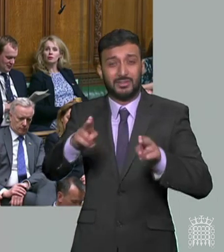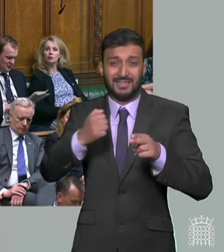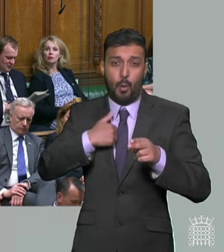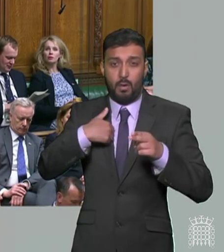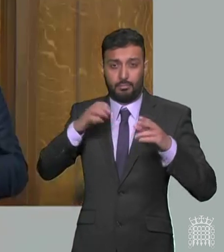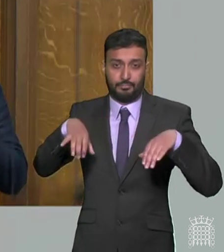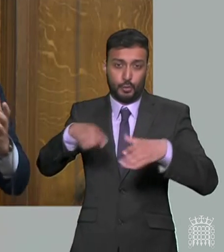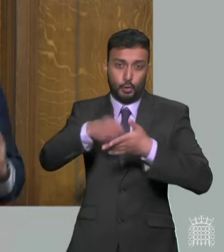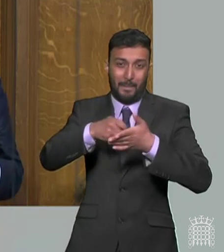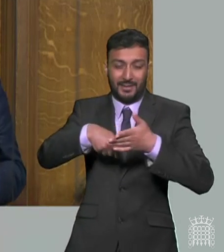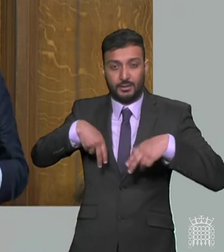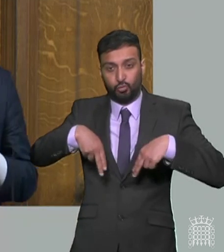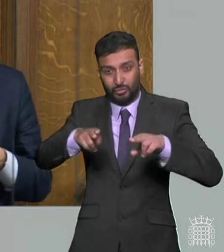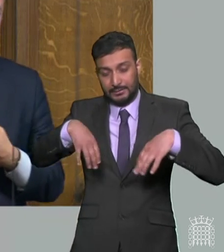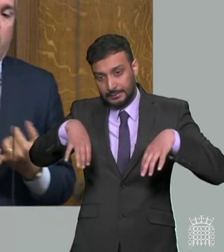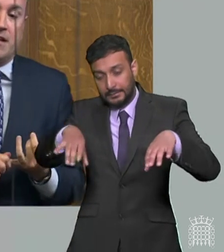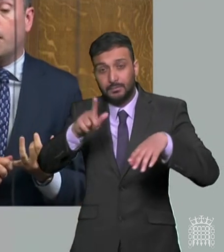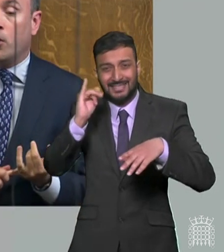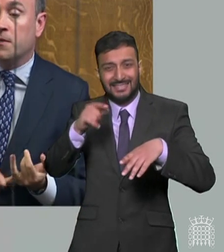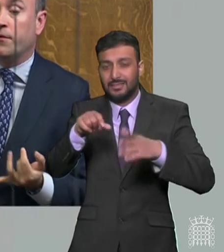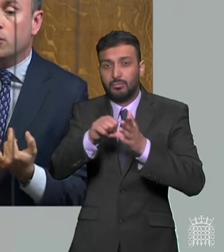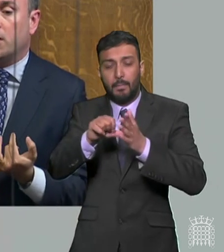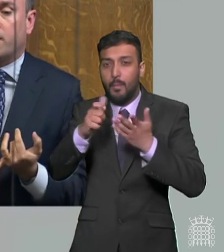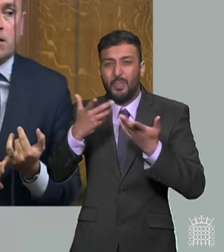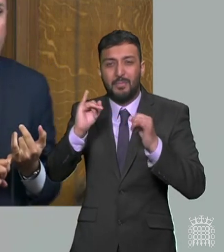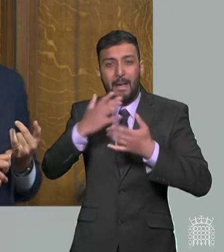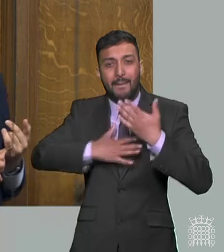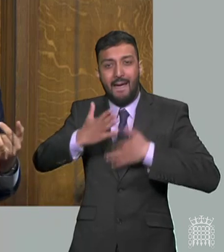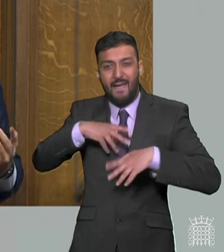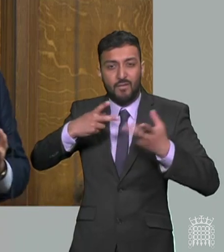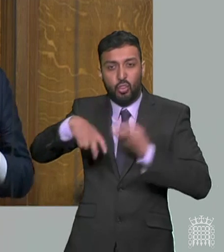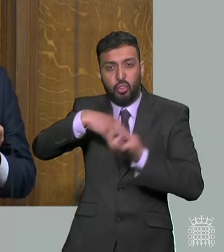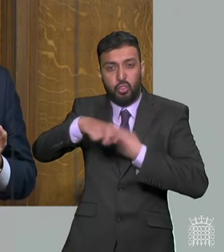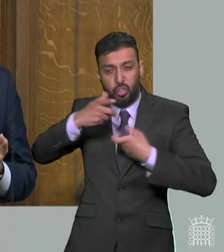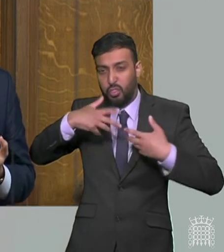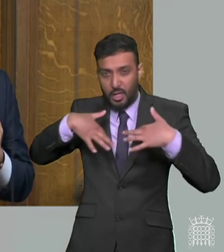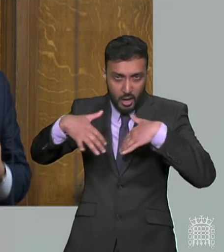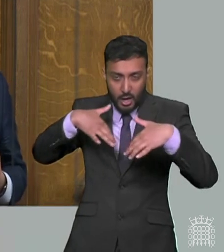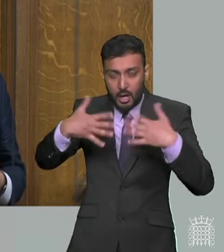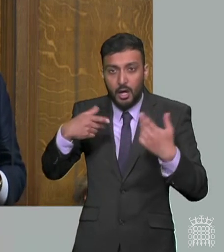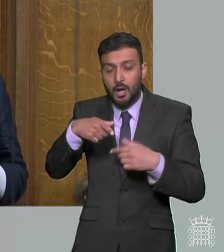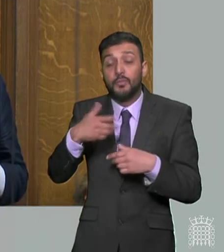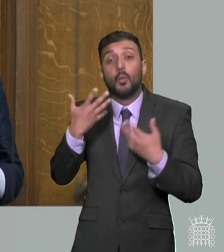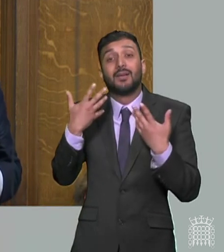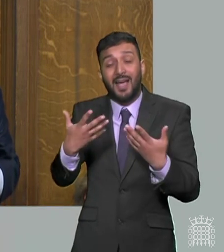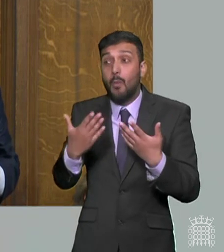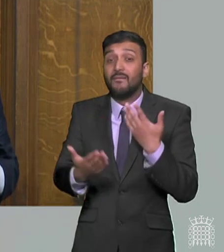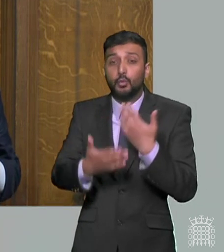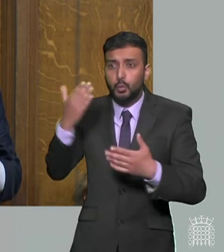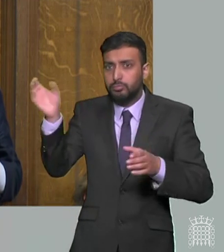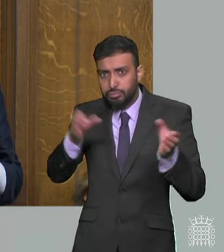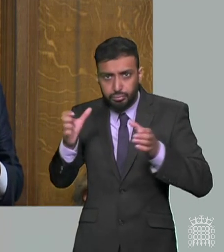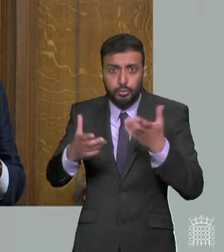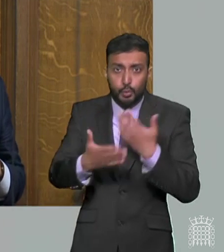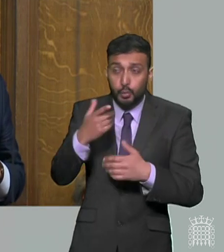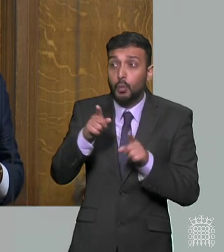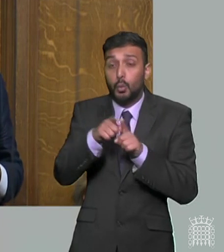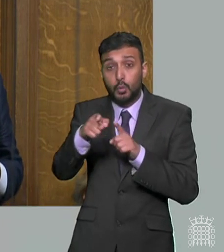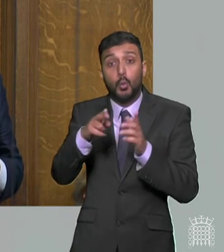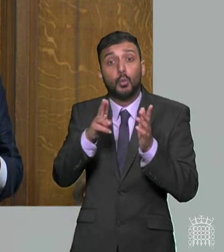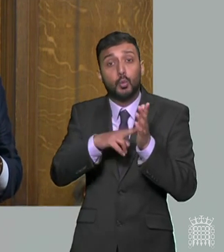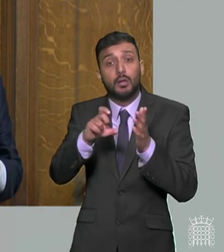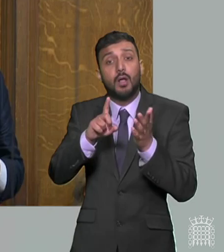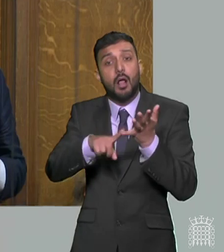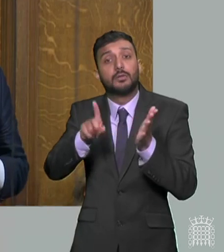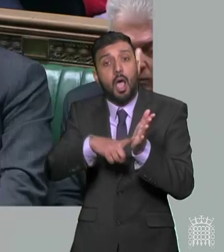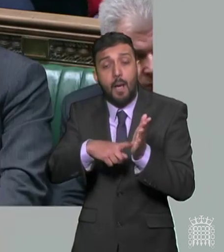Will my right honourable Friend the Prime Minister therefore welcome the recent appointment of a new chief constable for Staffordshire and a new borough commander for Newcastle, and the fact that Newcastle will get its own dedicated response unit?